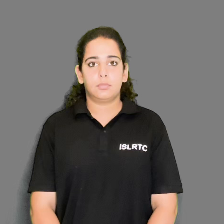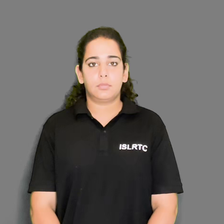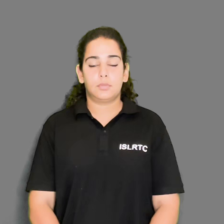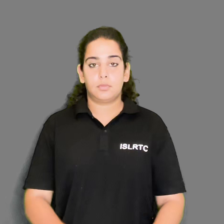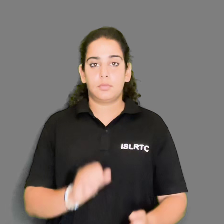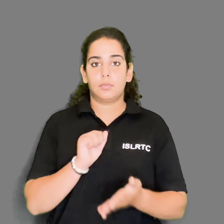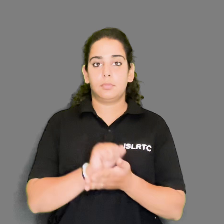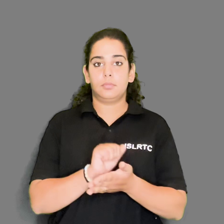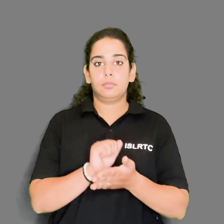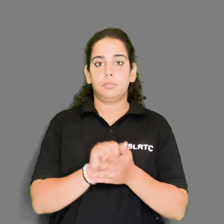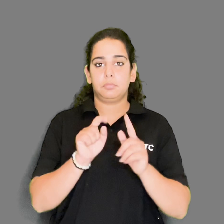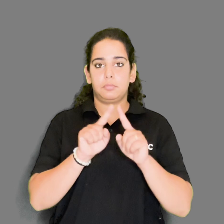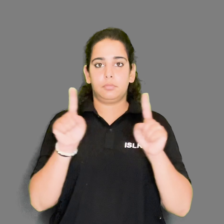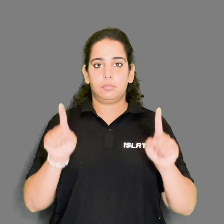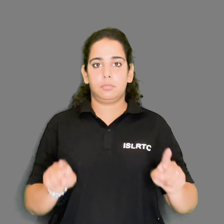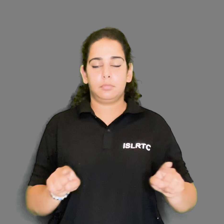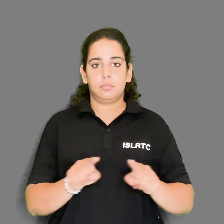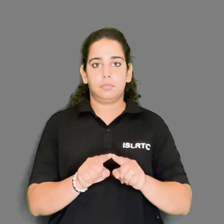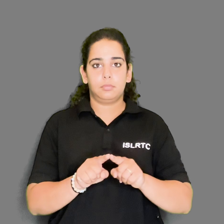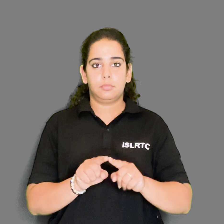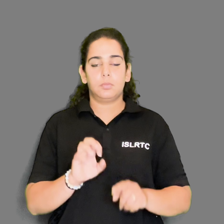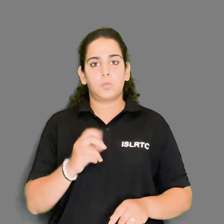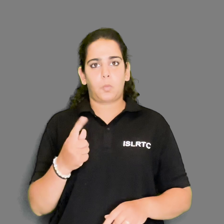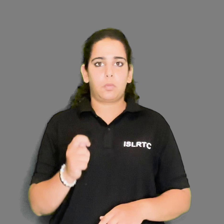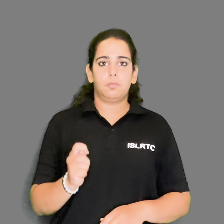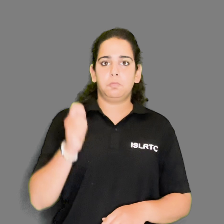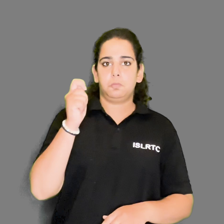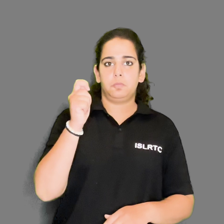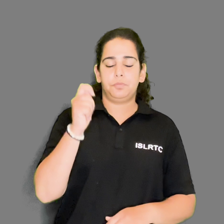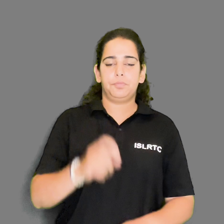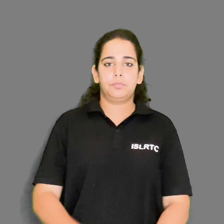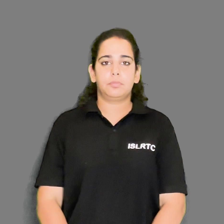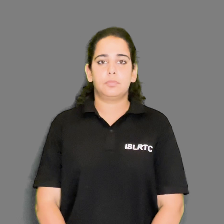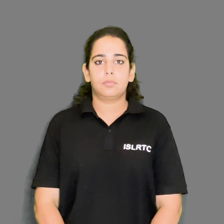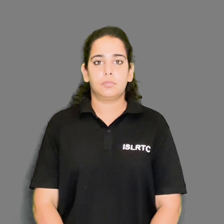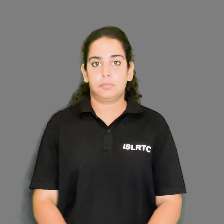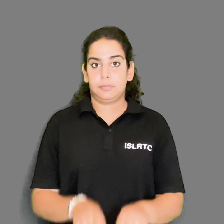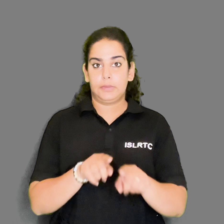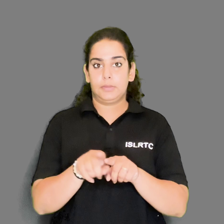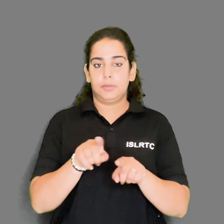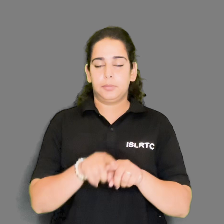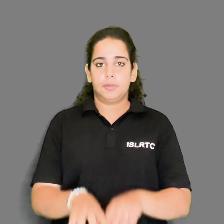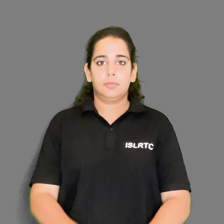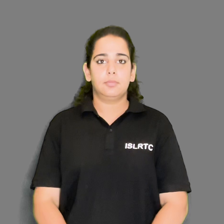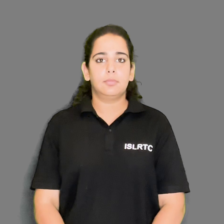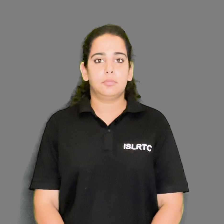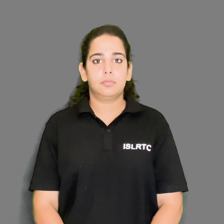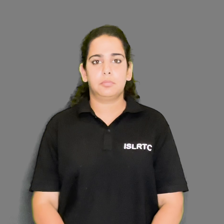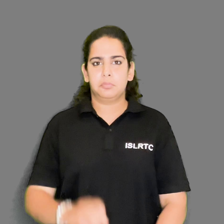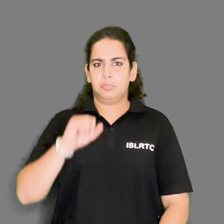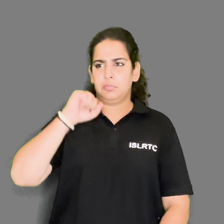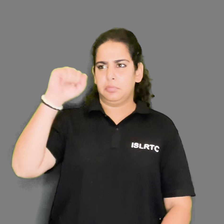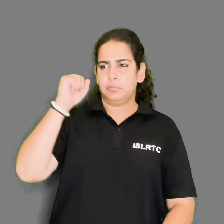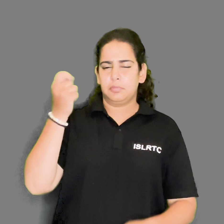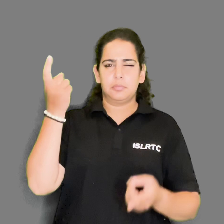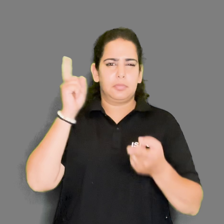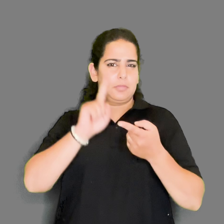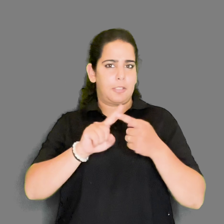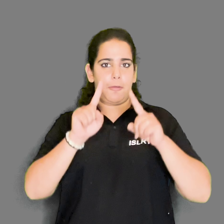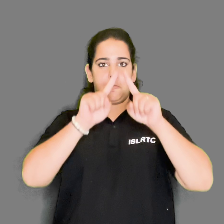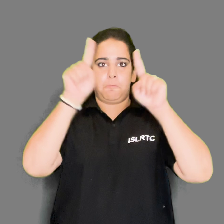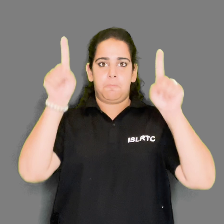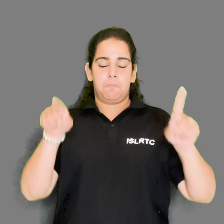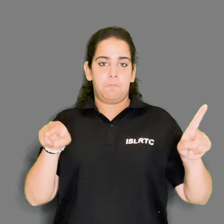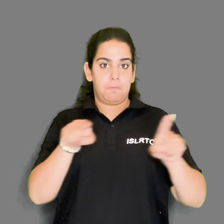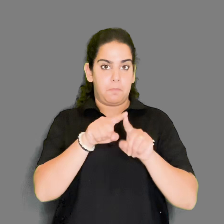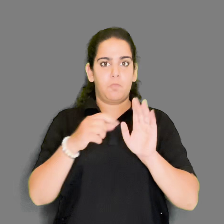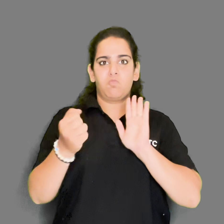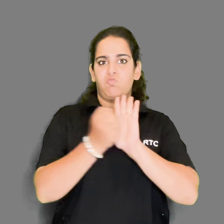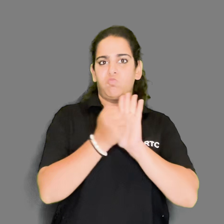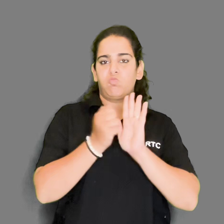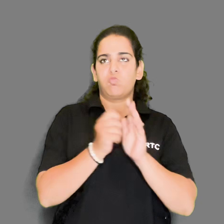Placard a notice posted in a public place